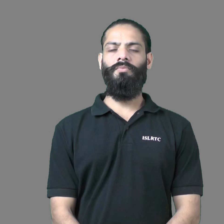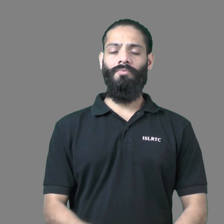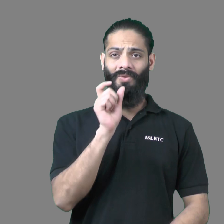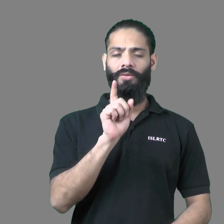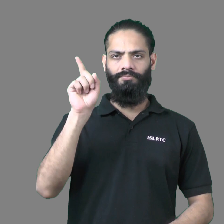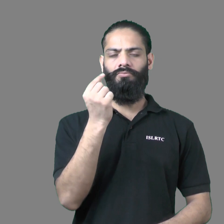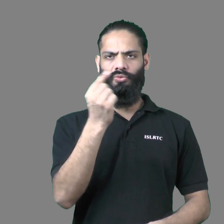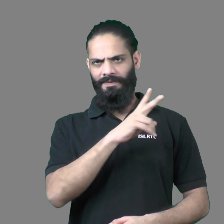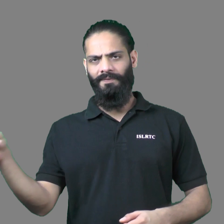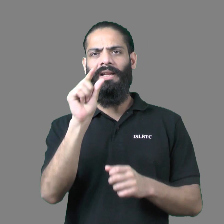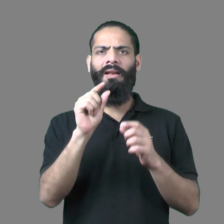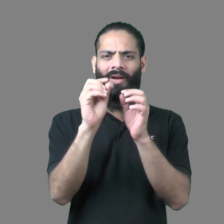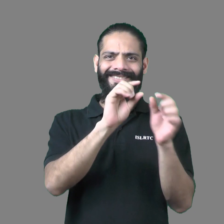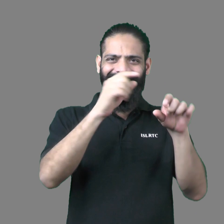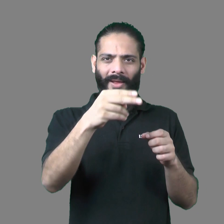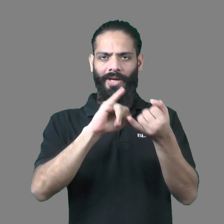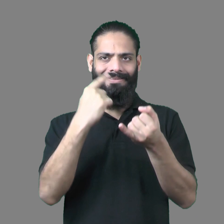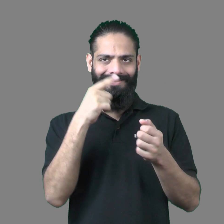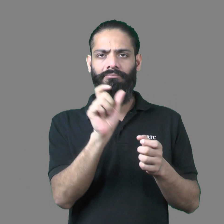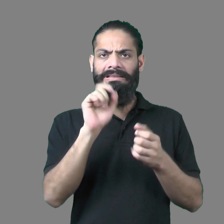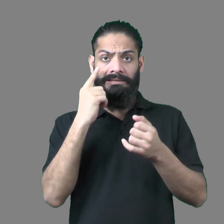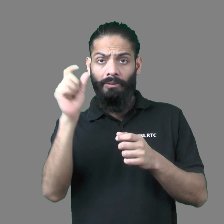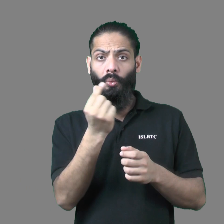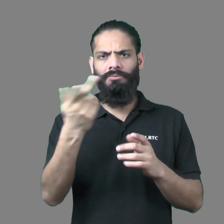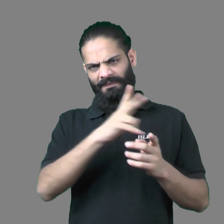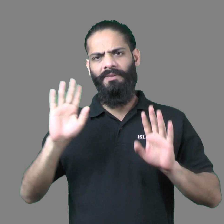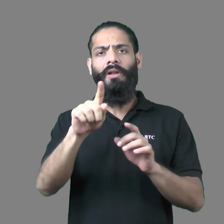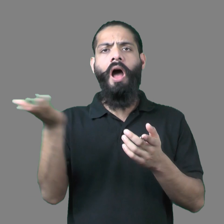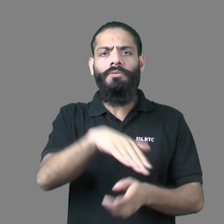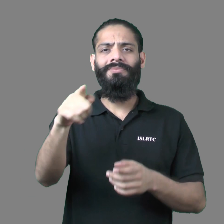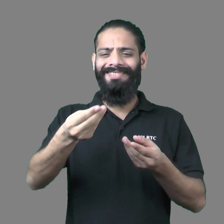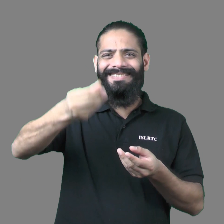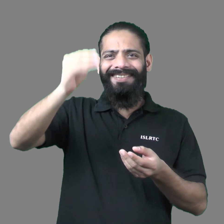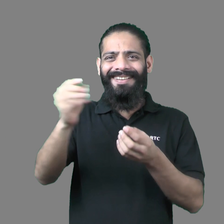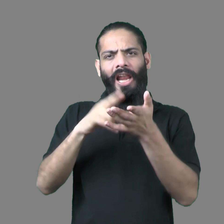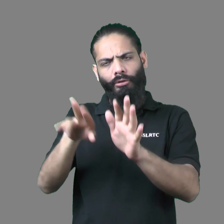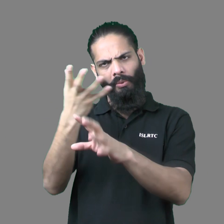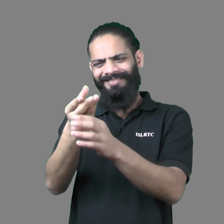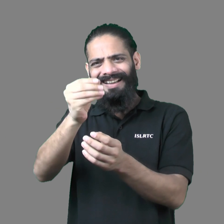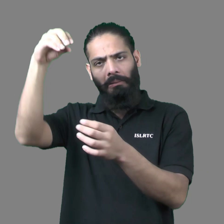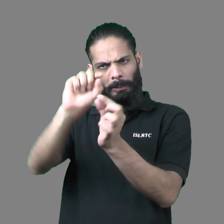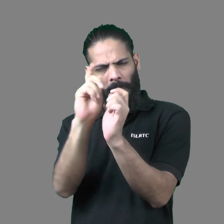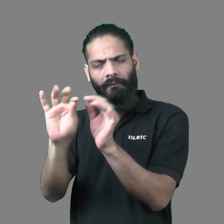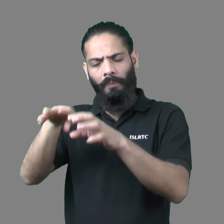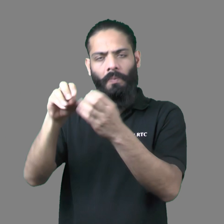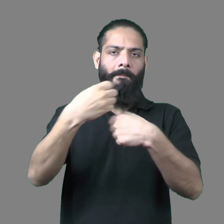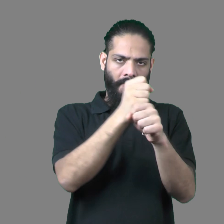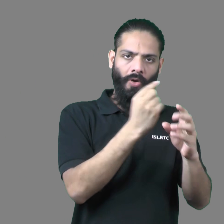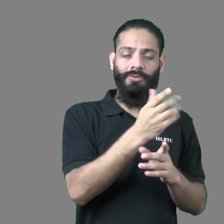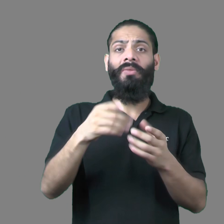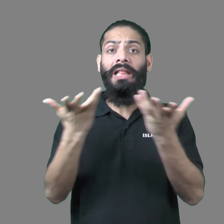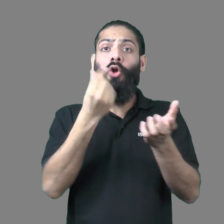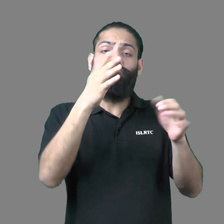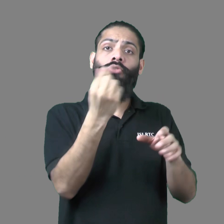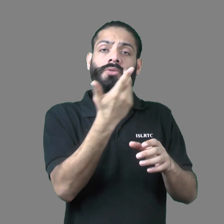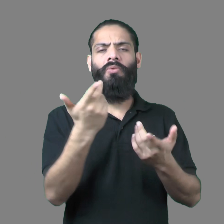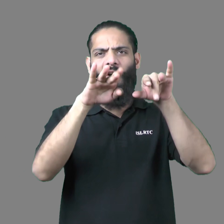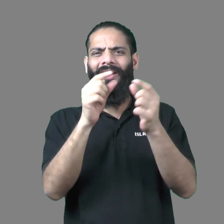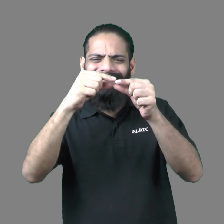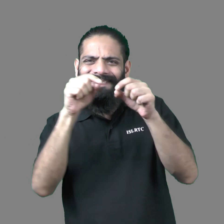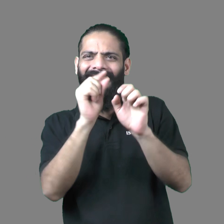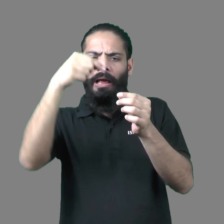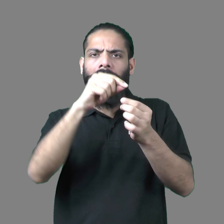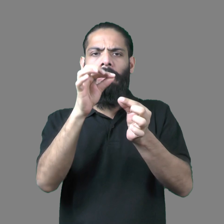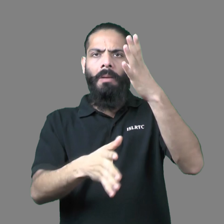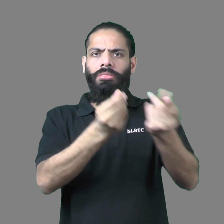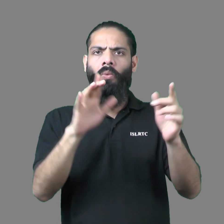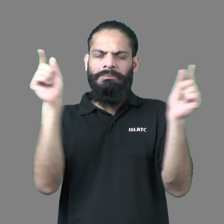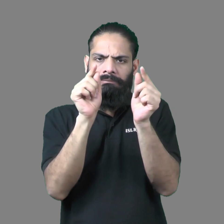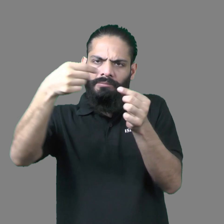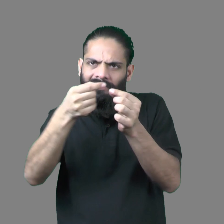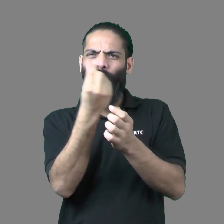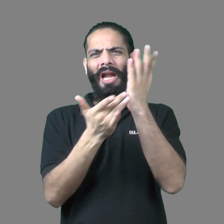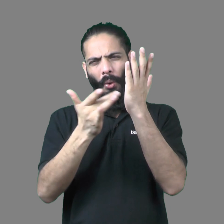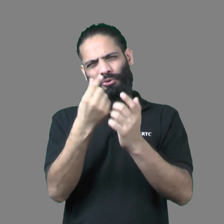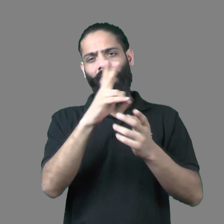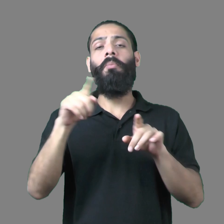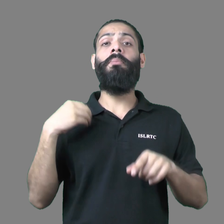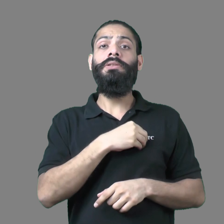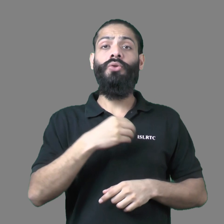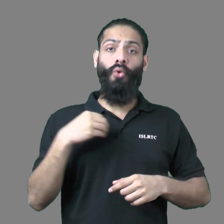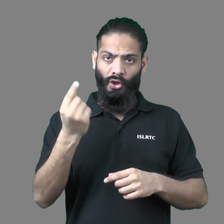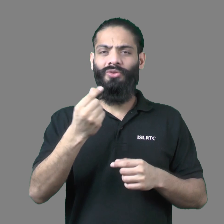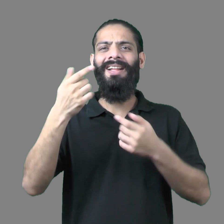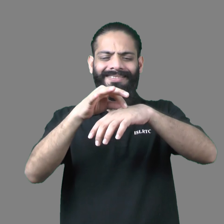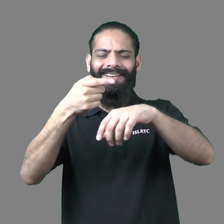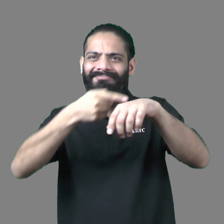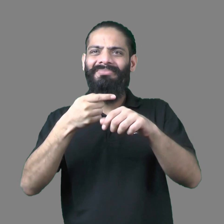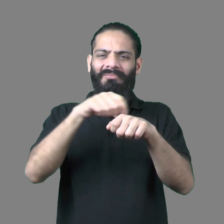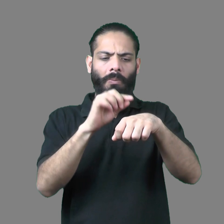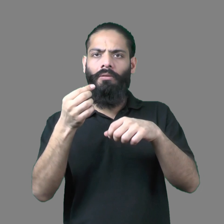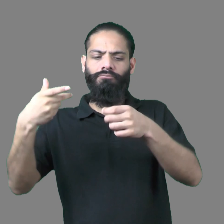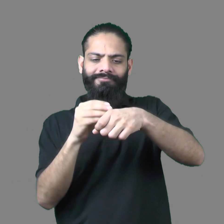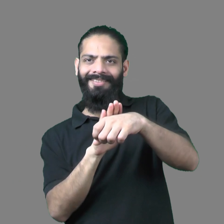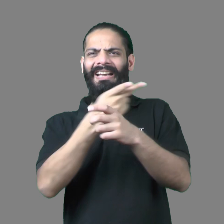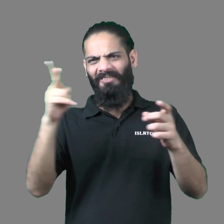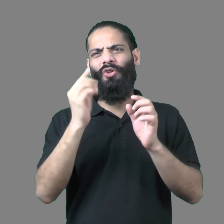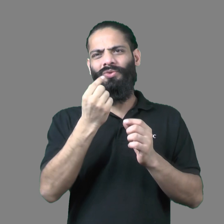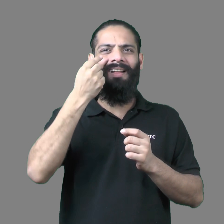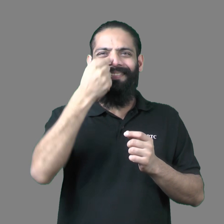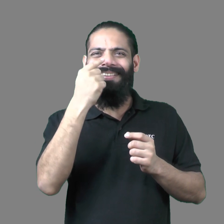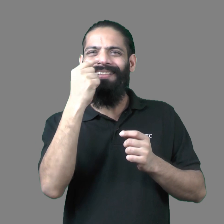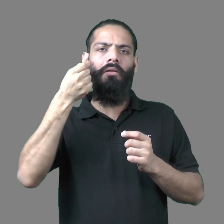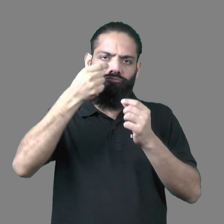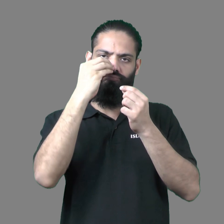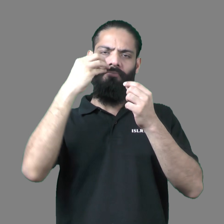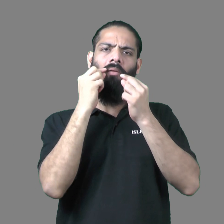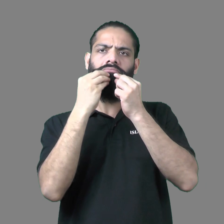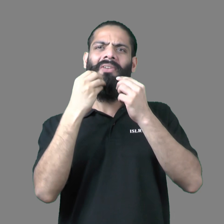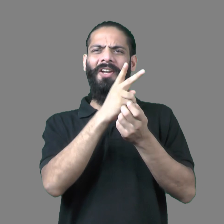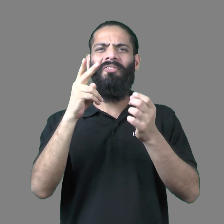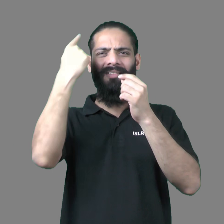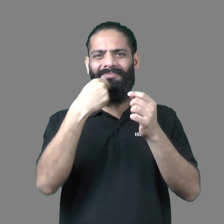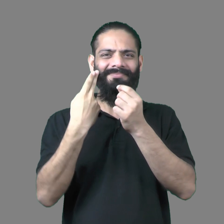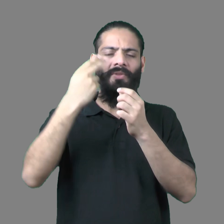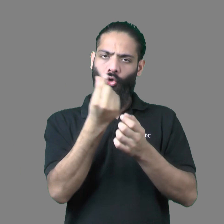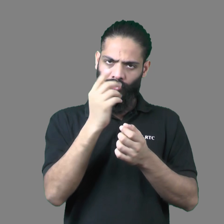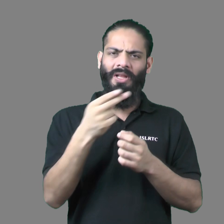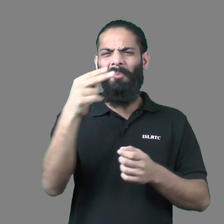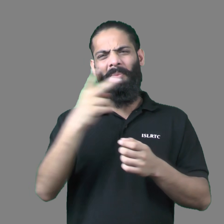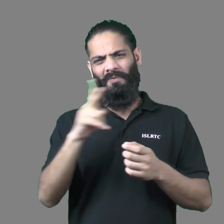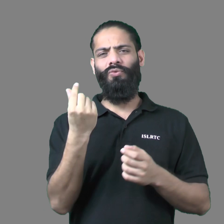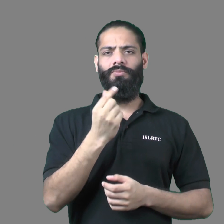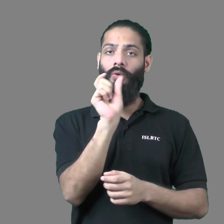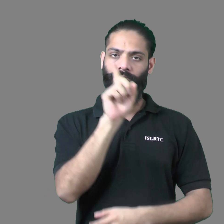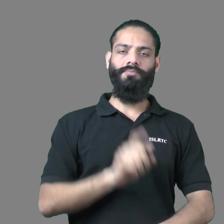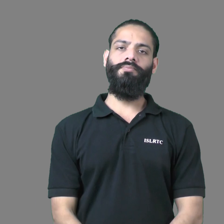Silicon